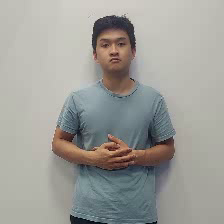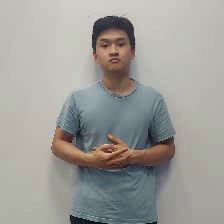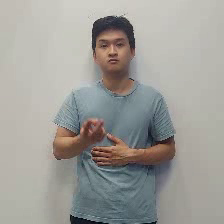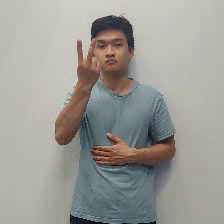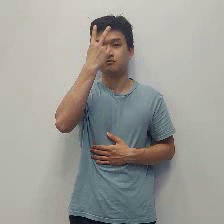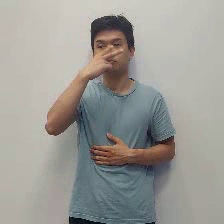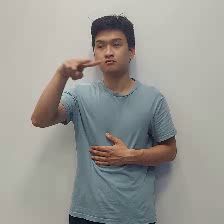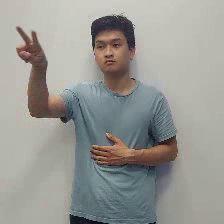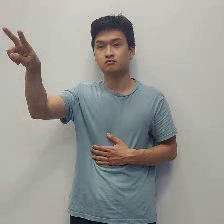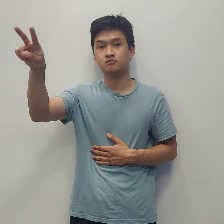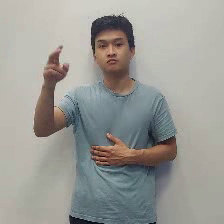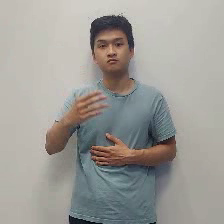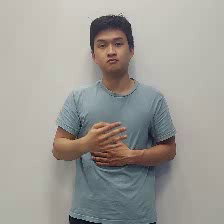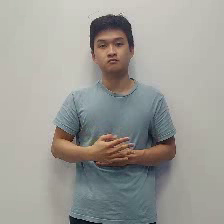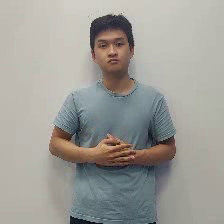Nhìn